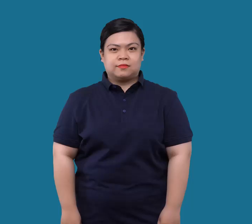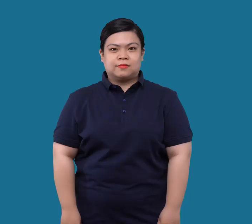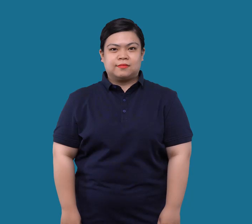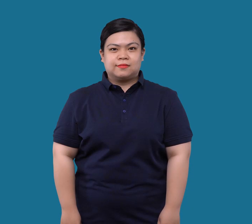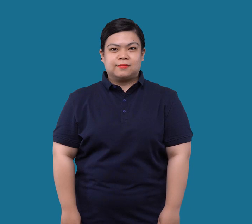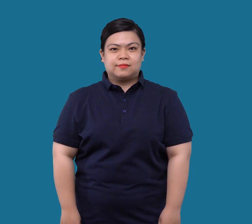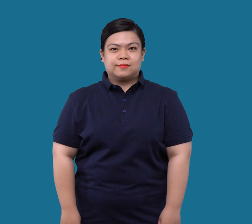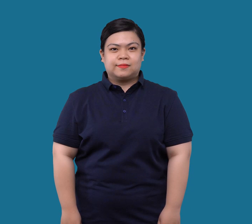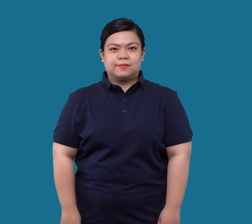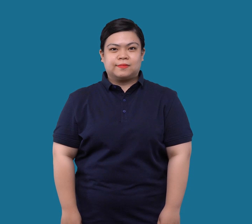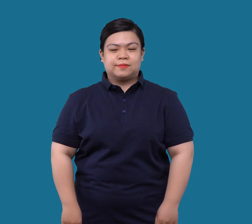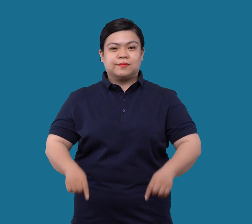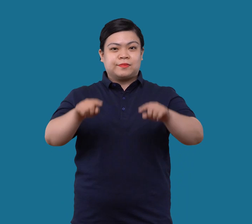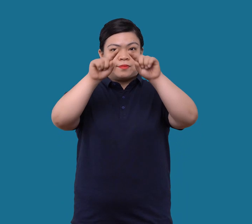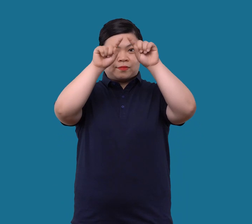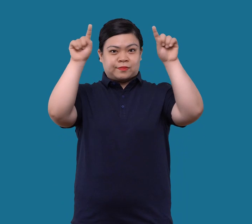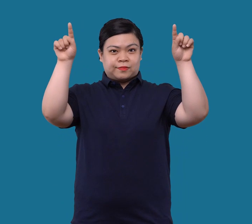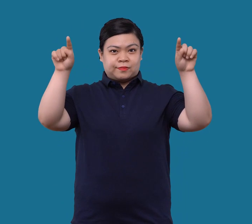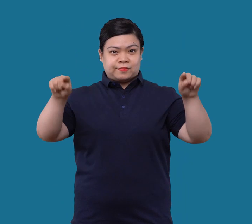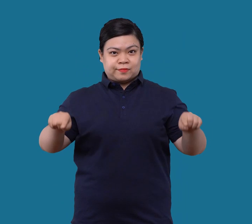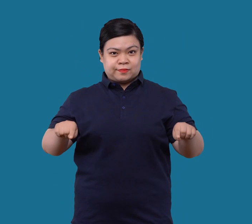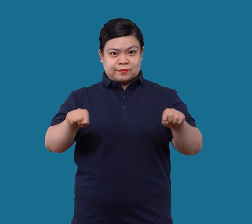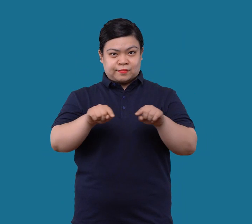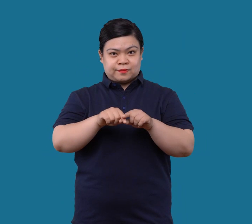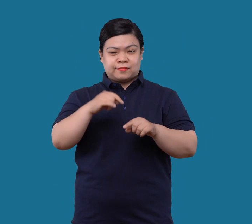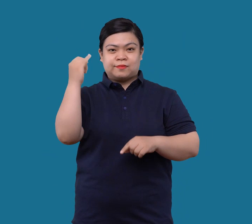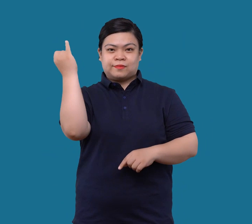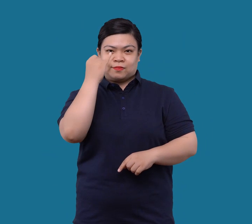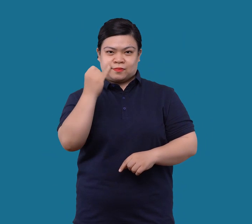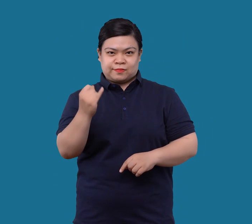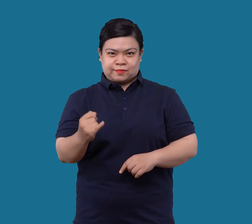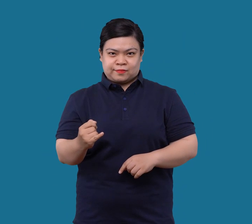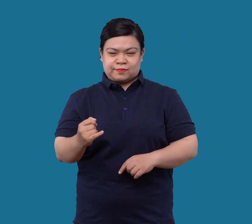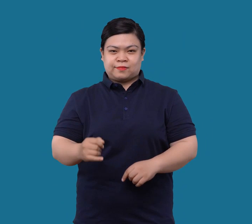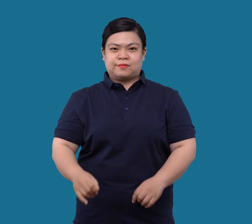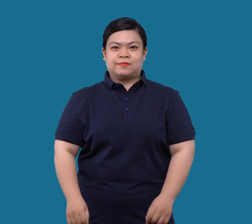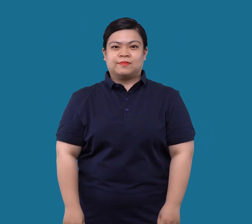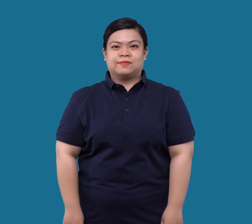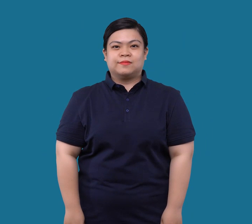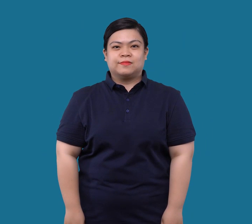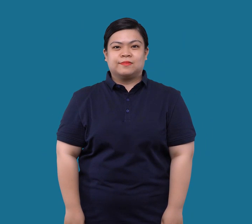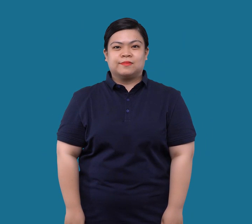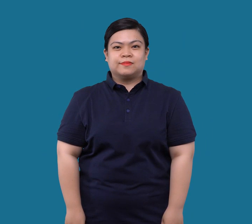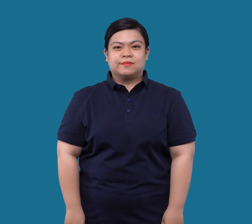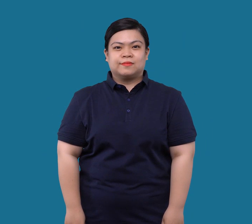bức tranh